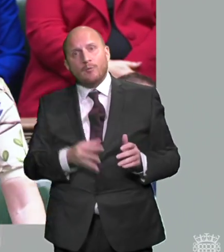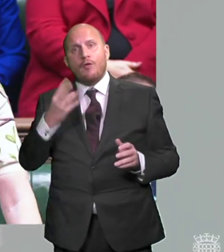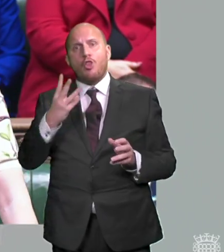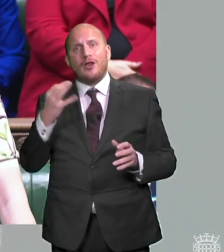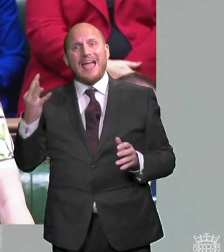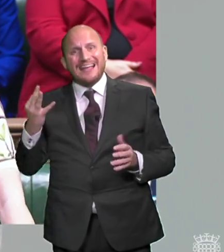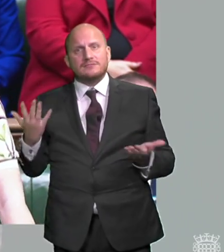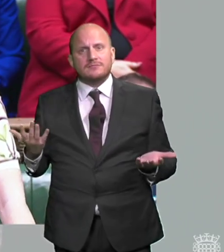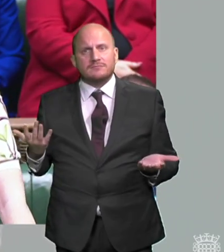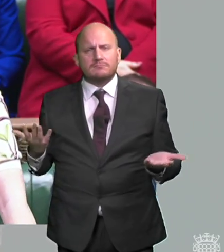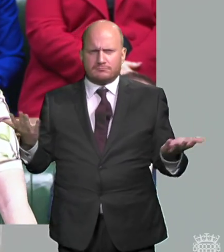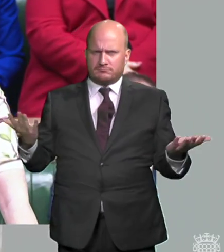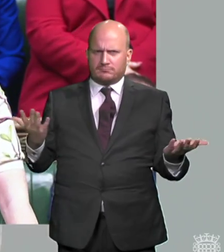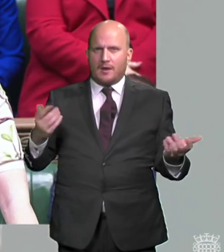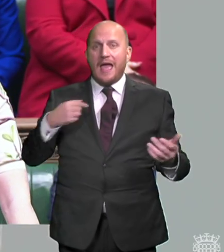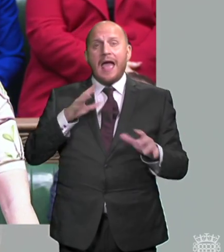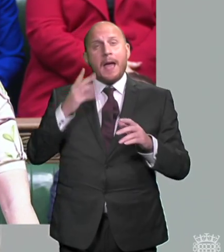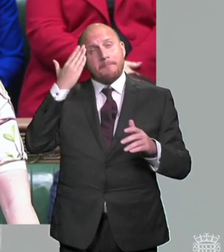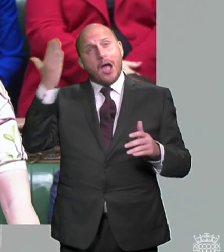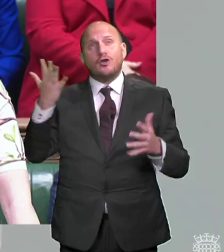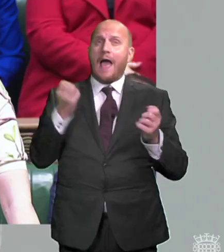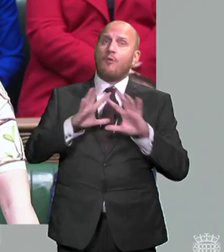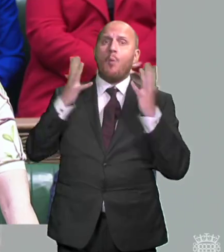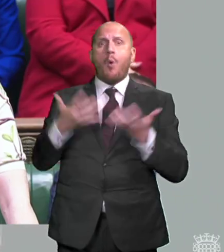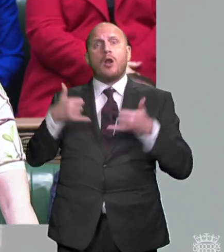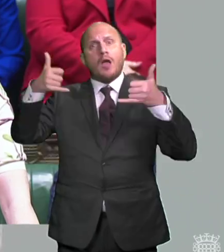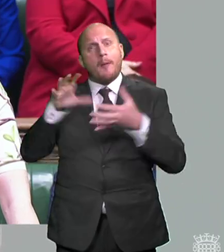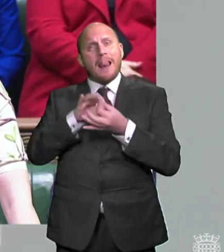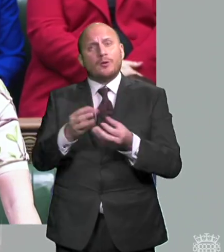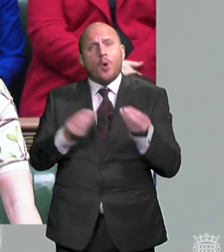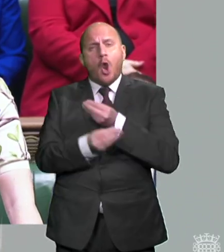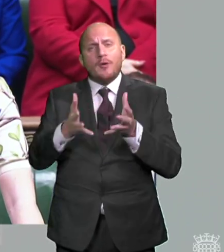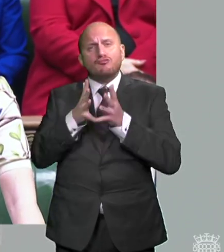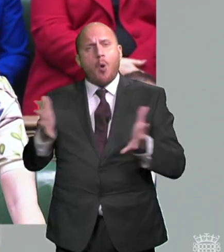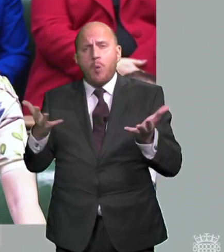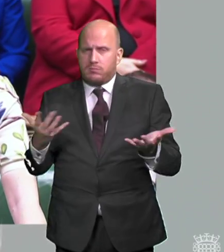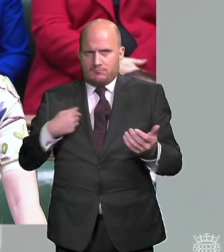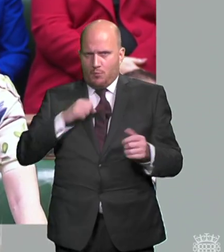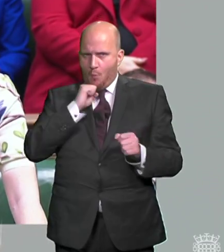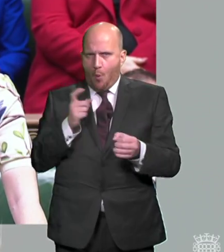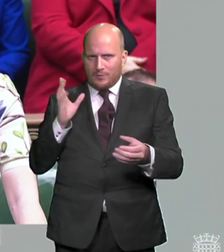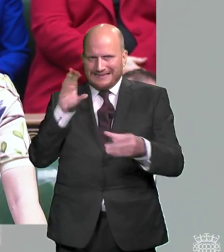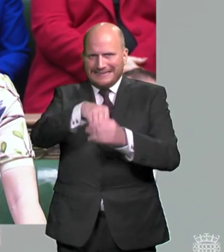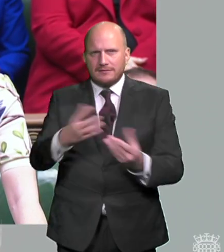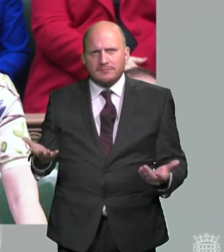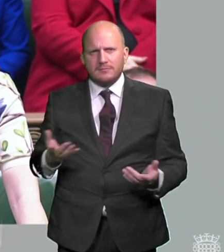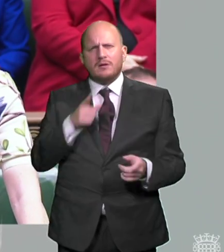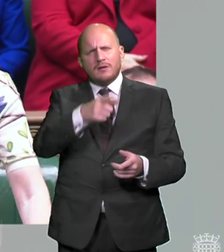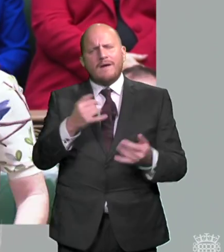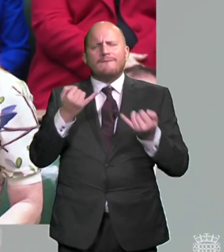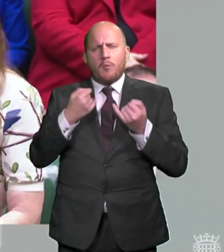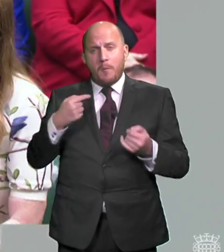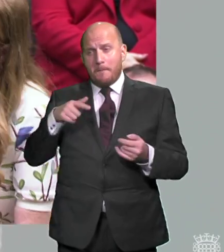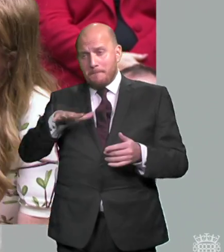Working people are paying the price for 12 years of Tory failure—the wrong choices by the wrong people.